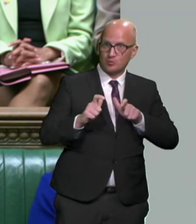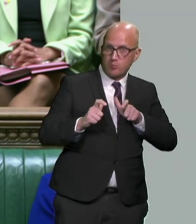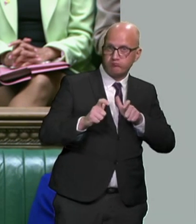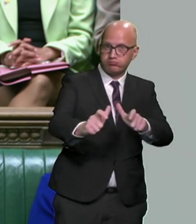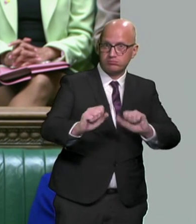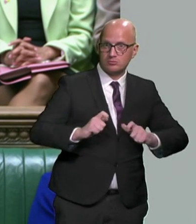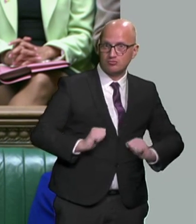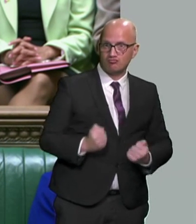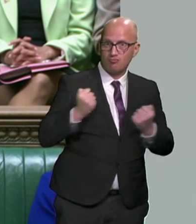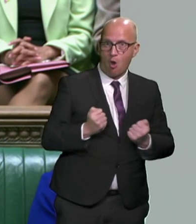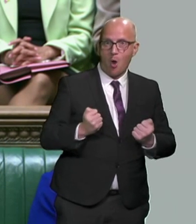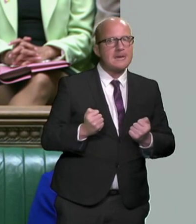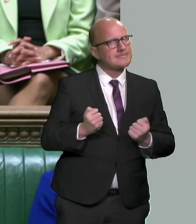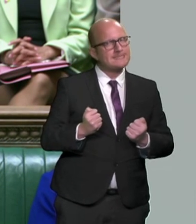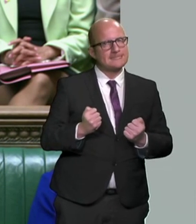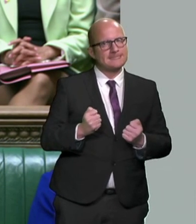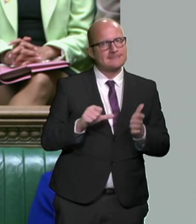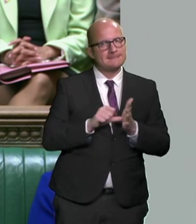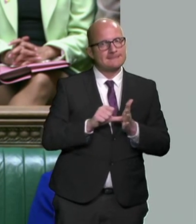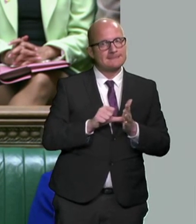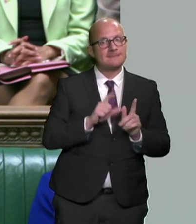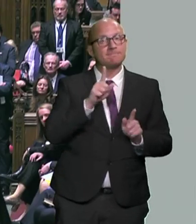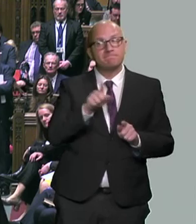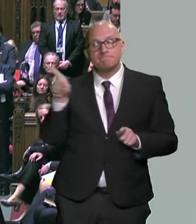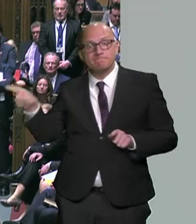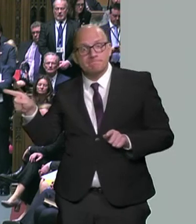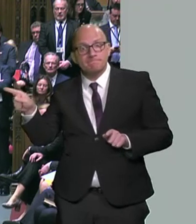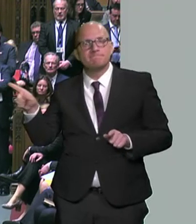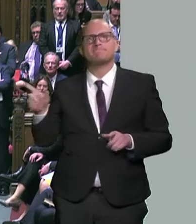This calculation is mistaken.